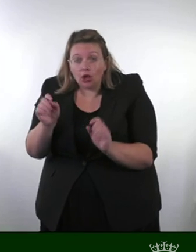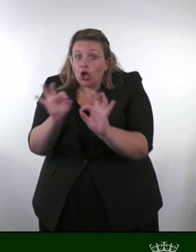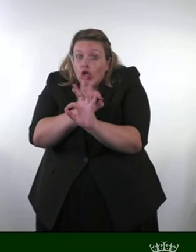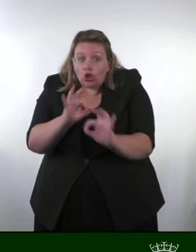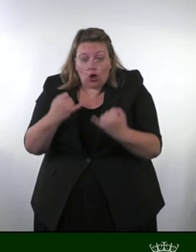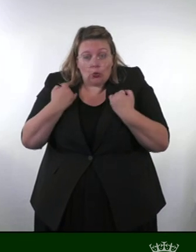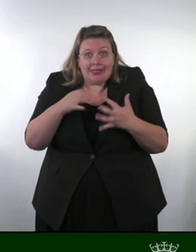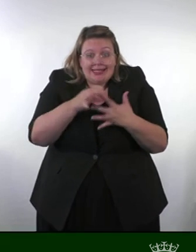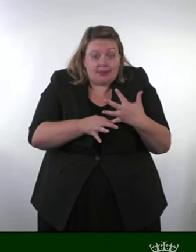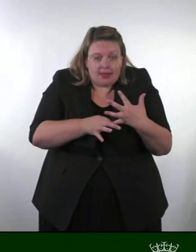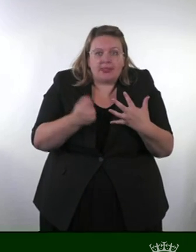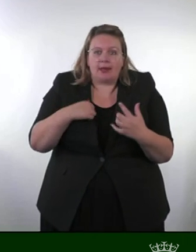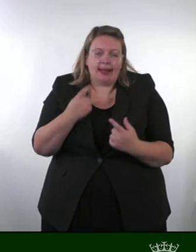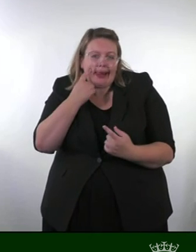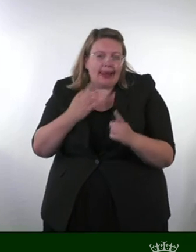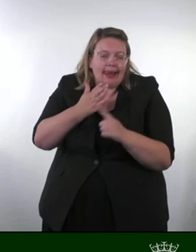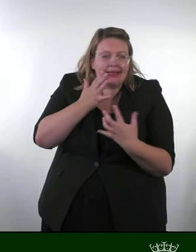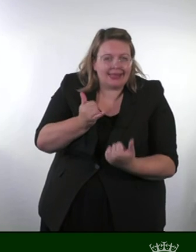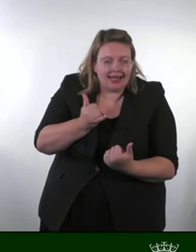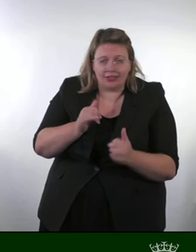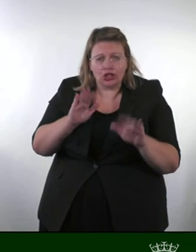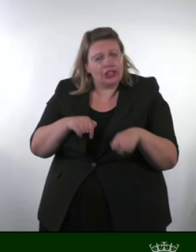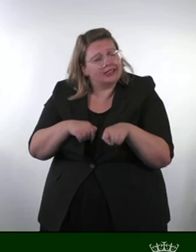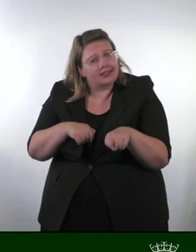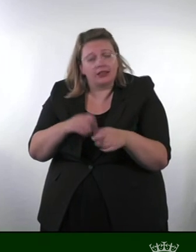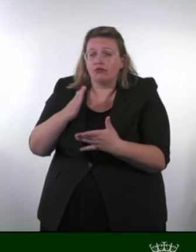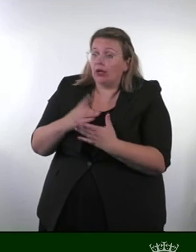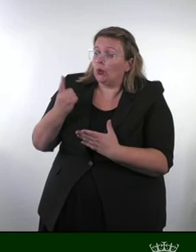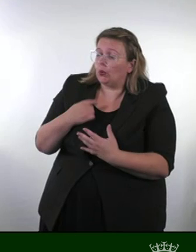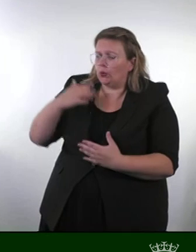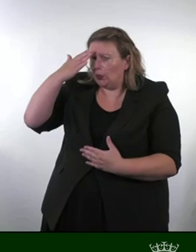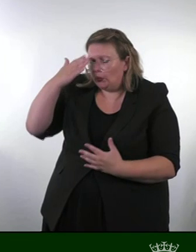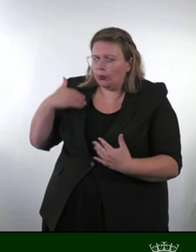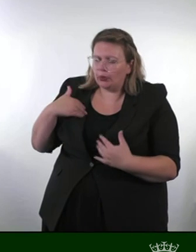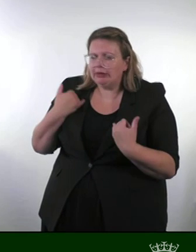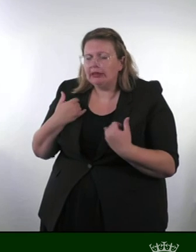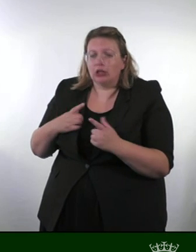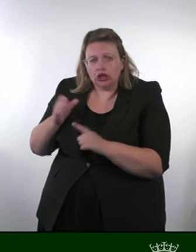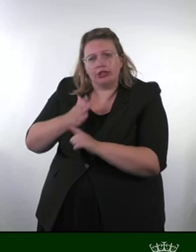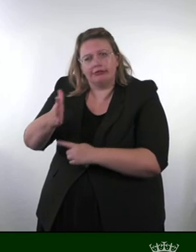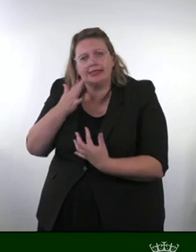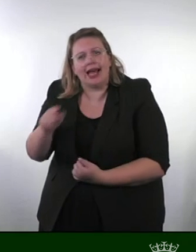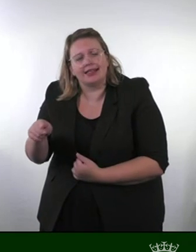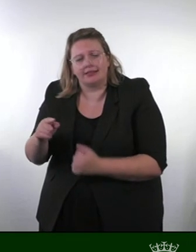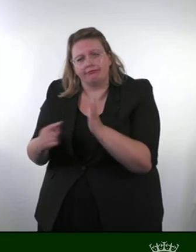Our view is that the priority should be those who do have symptoms, and the groups that I mentioned earlier.